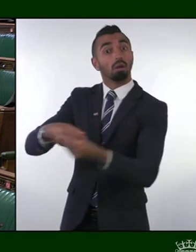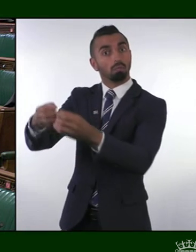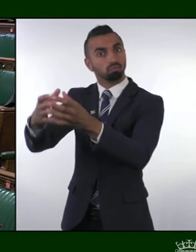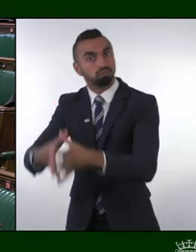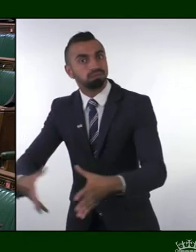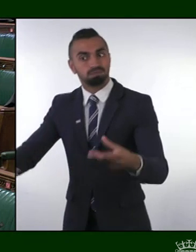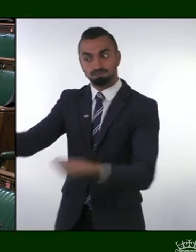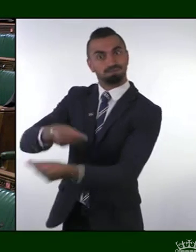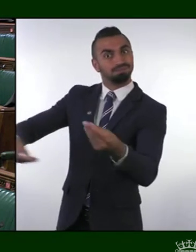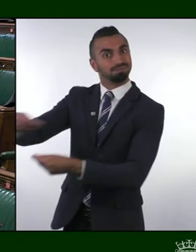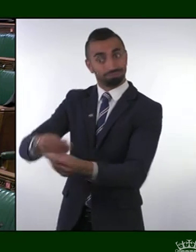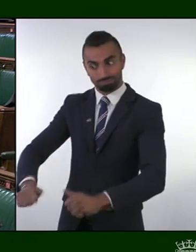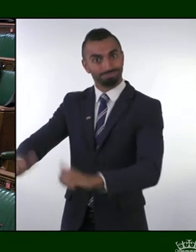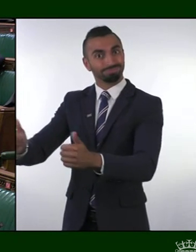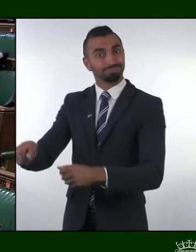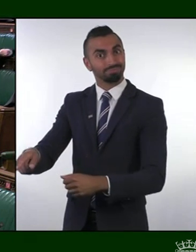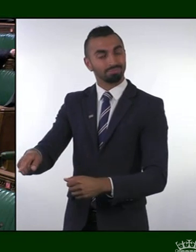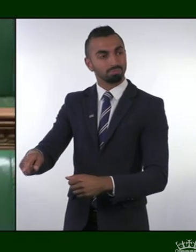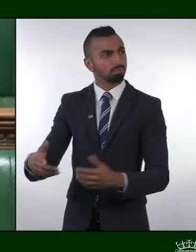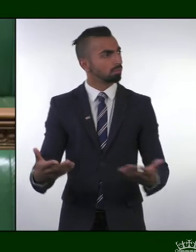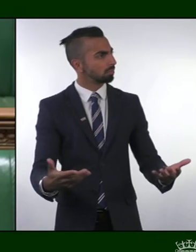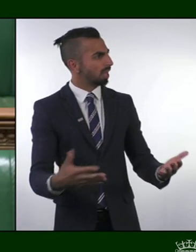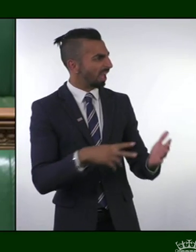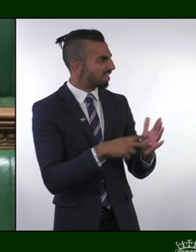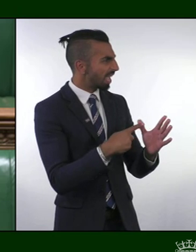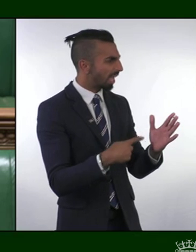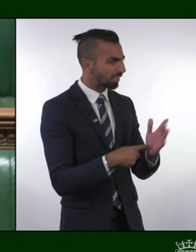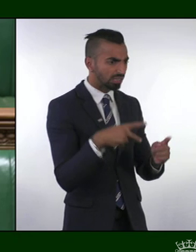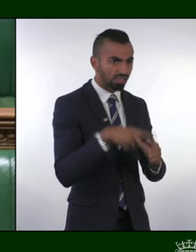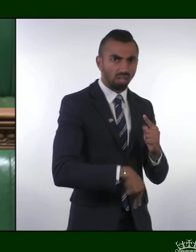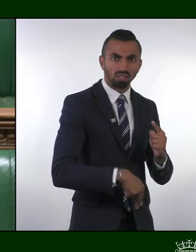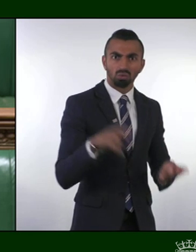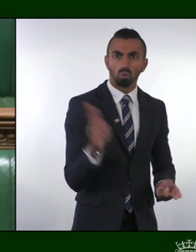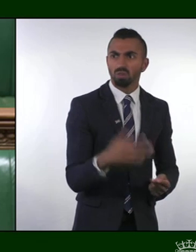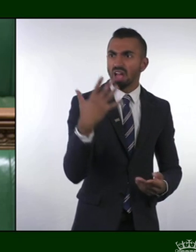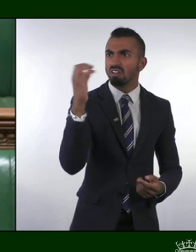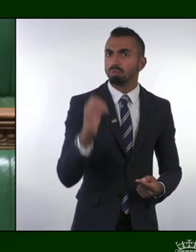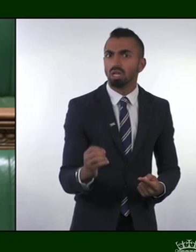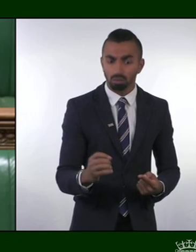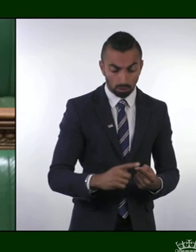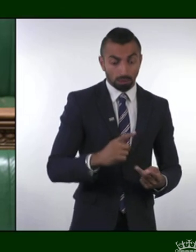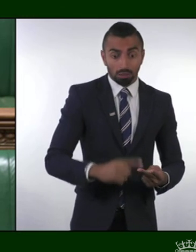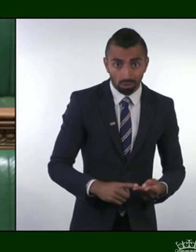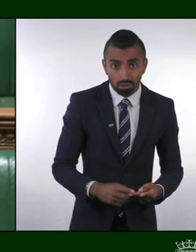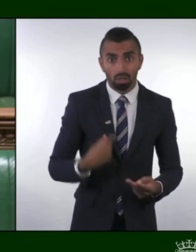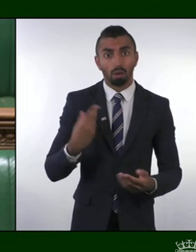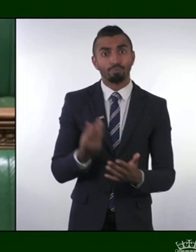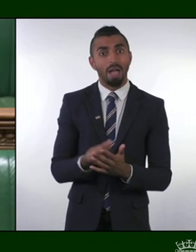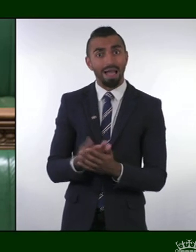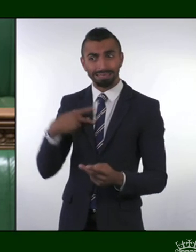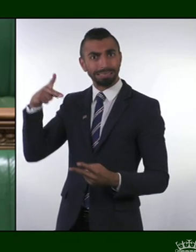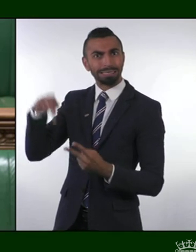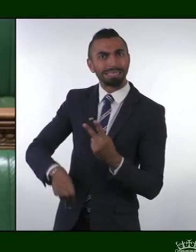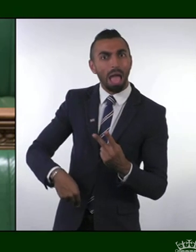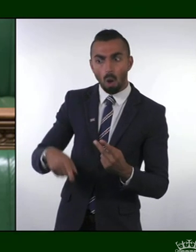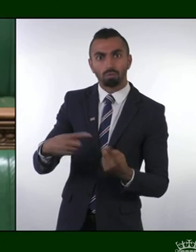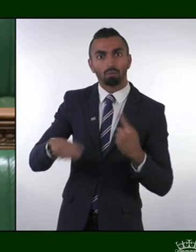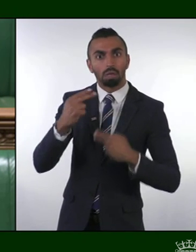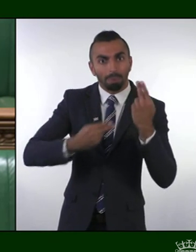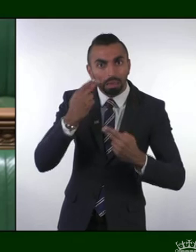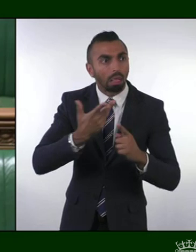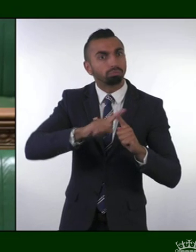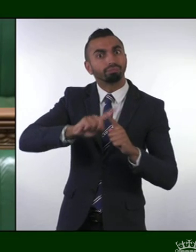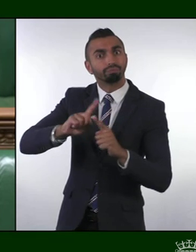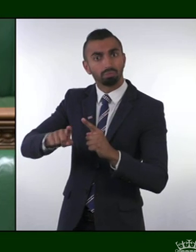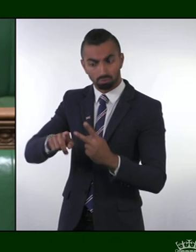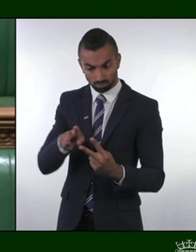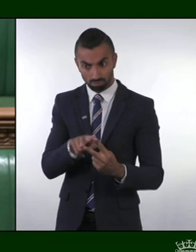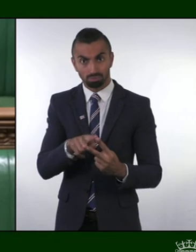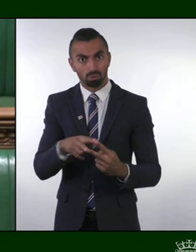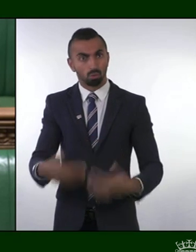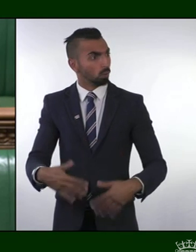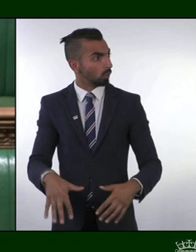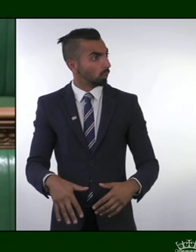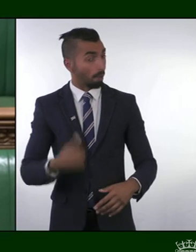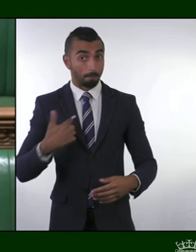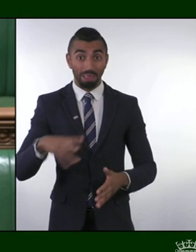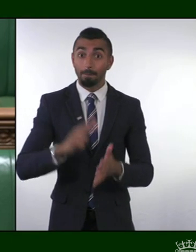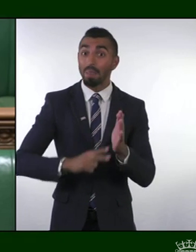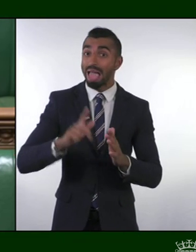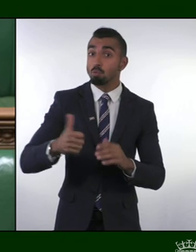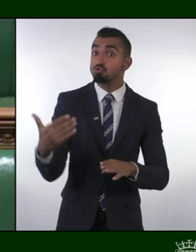A VAT cut to 5% and a first-of-its-kind Government-backed discount for all—that is the third part of our plan for jobs.